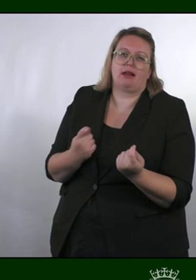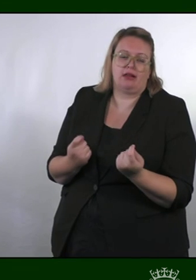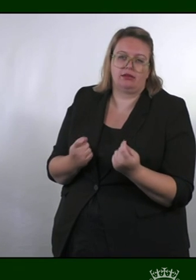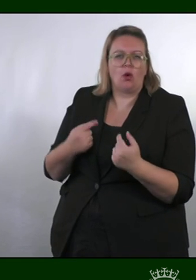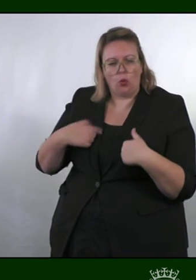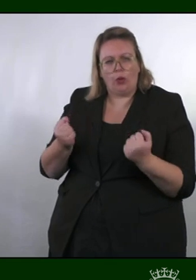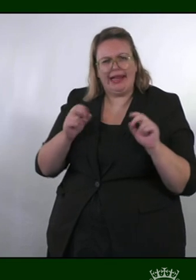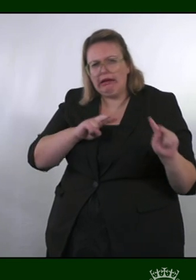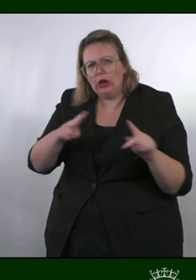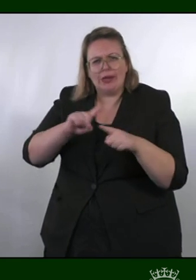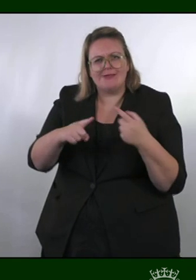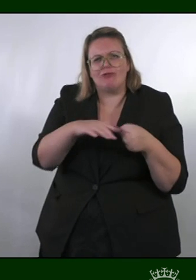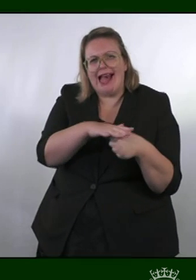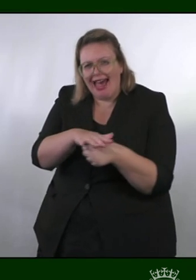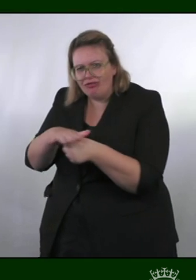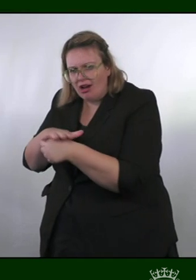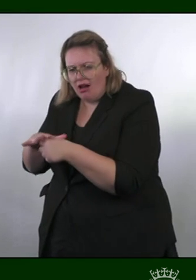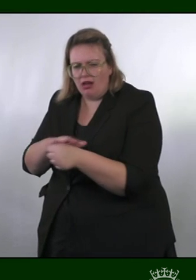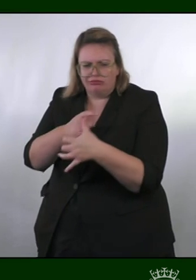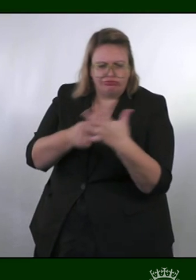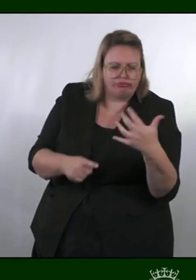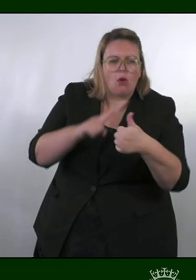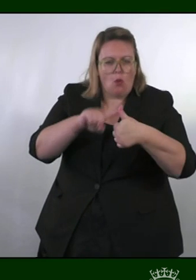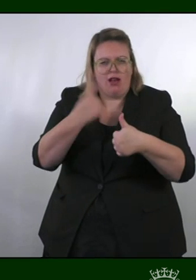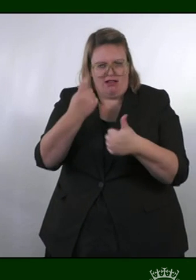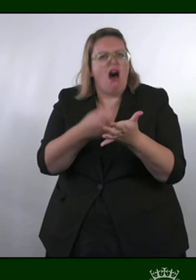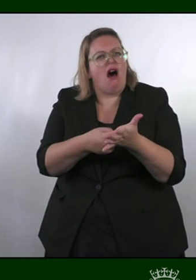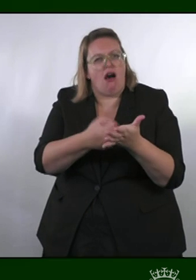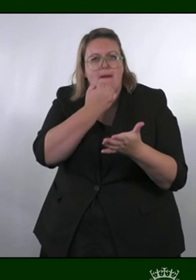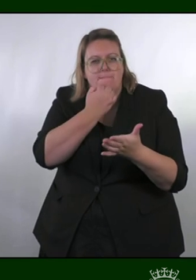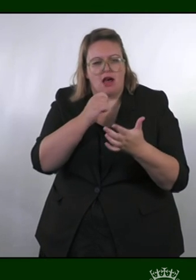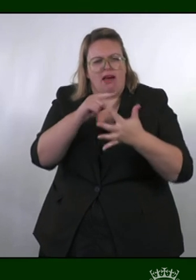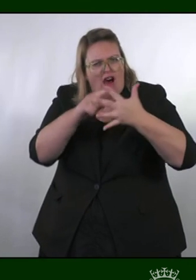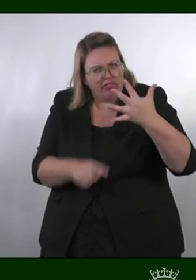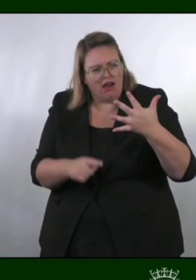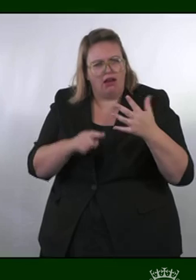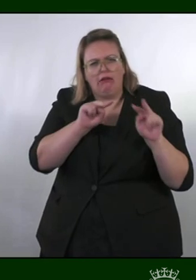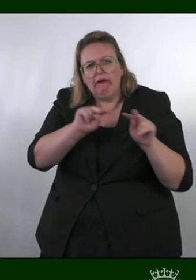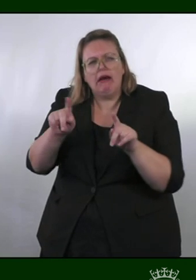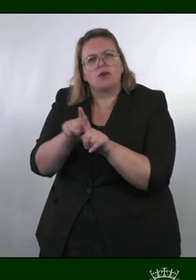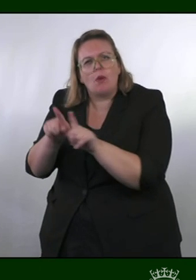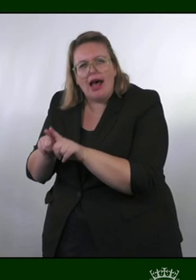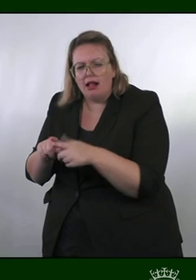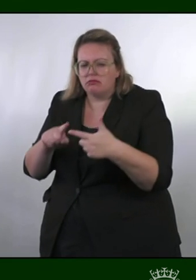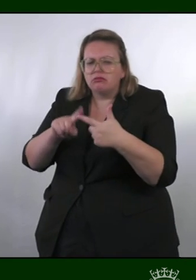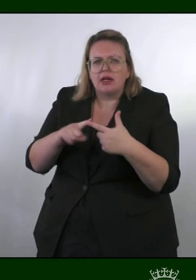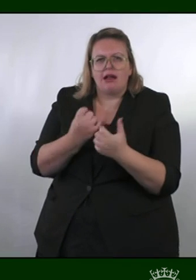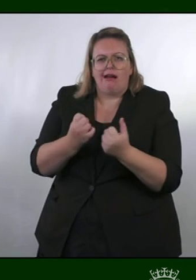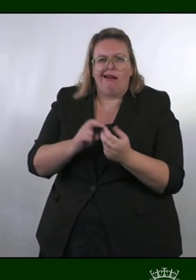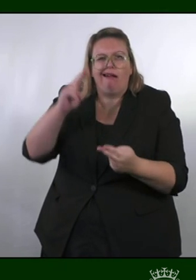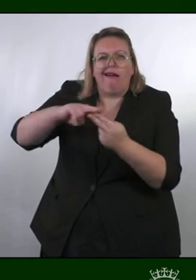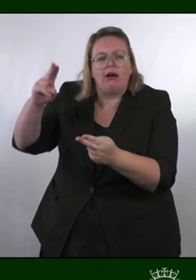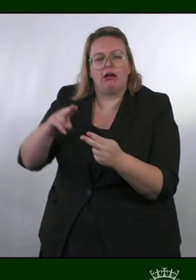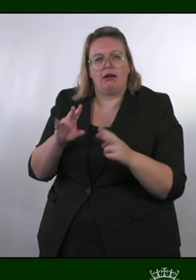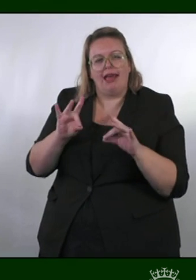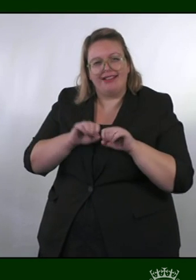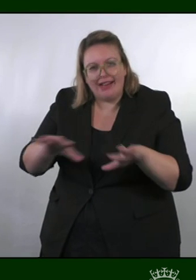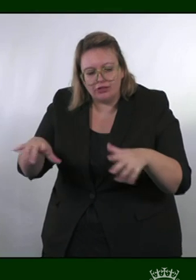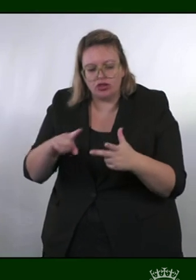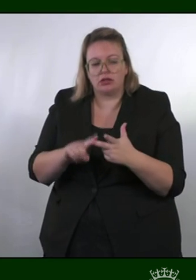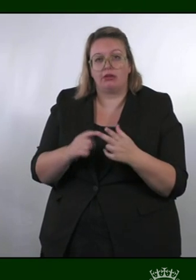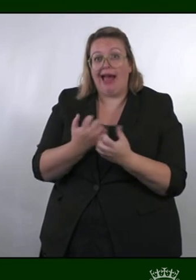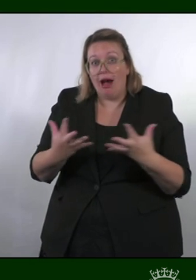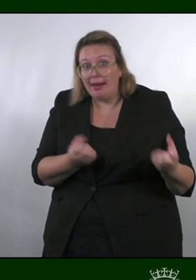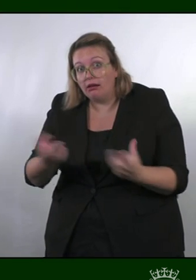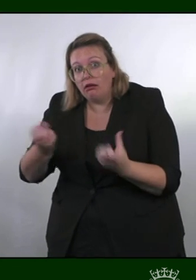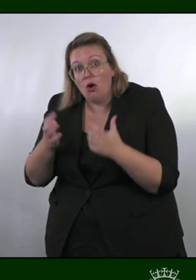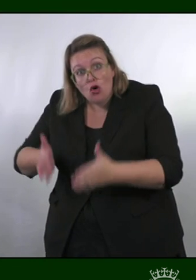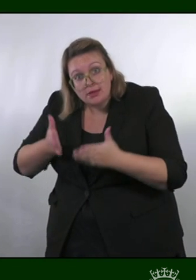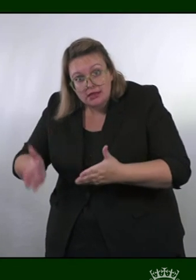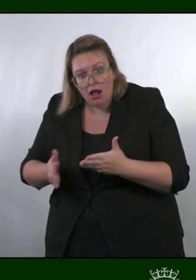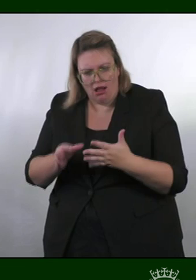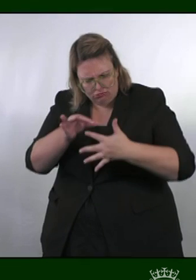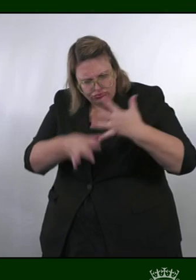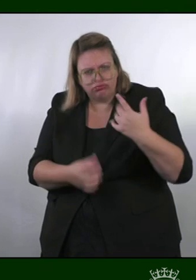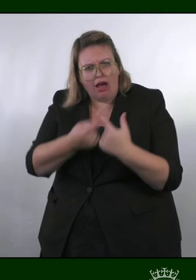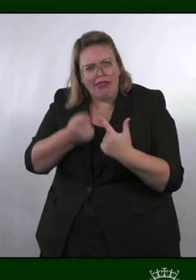We take a decision based on a number of things including the R—also, of course, rates of infection, rates of admission to hospital and other data.